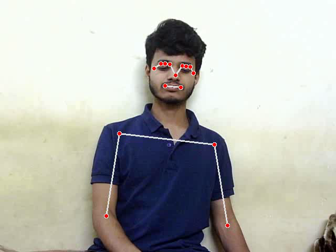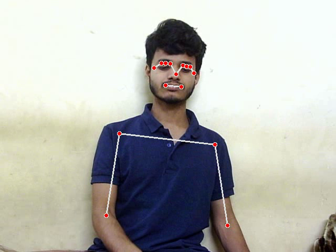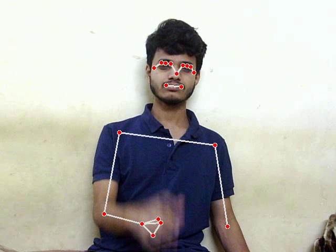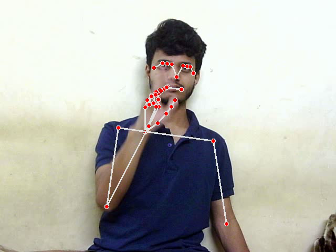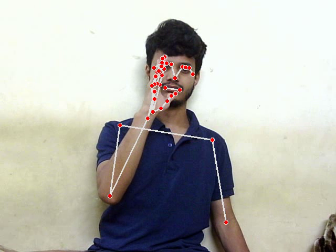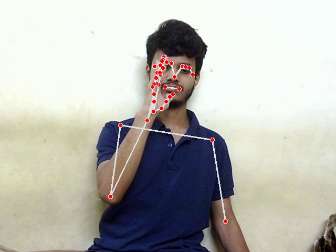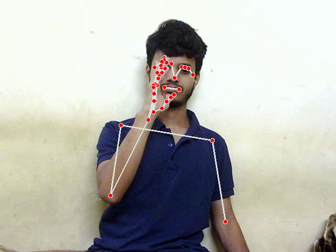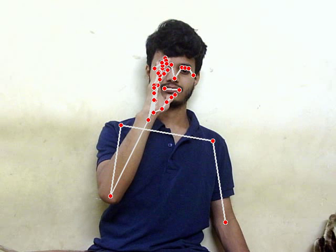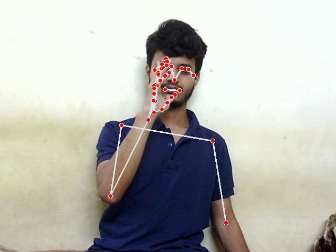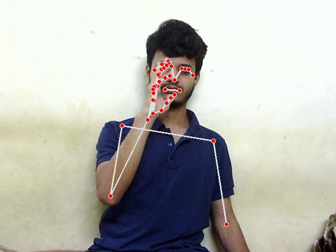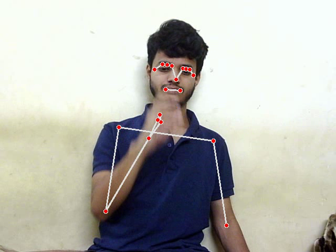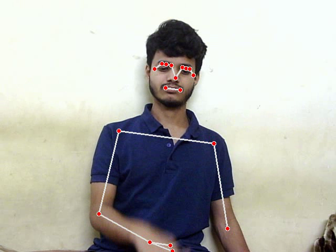mother